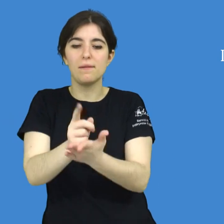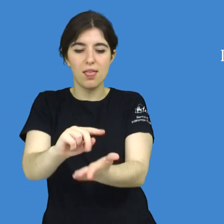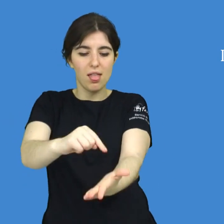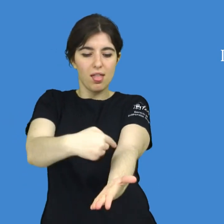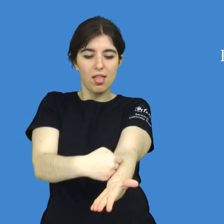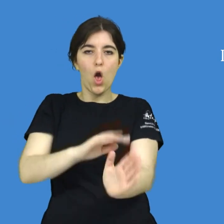vacuna